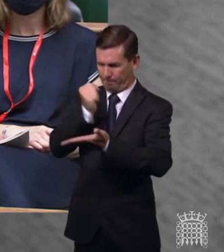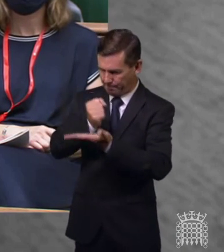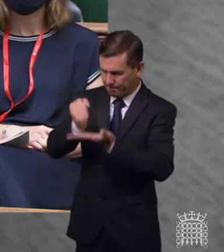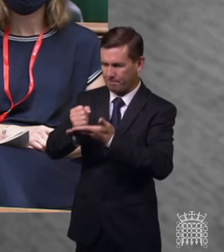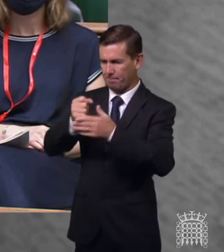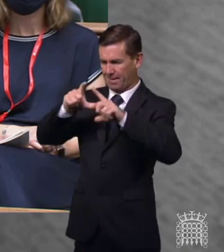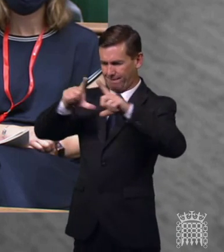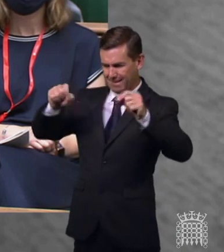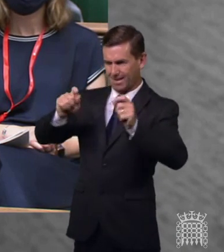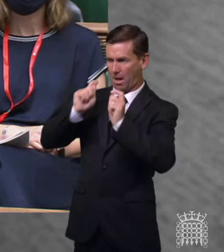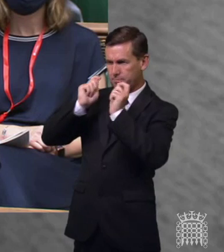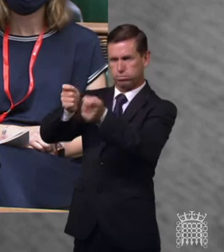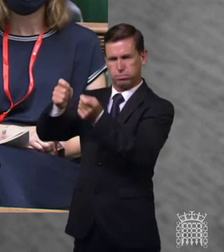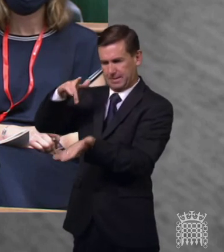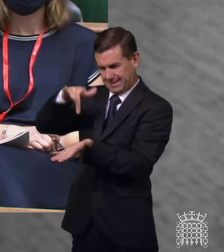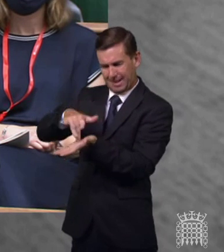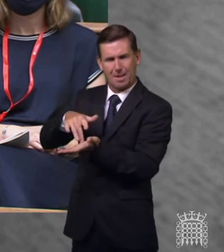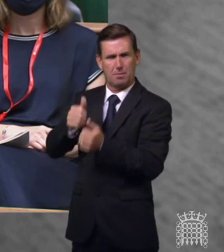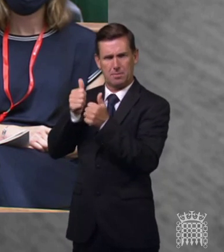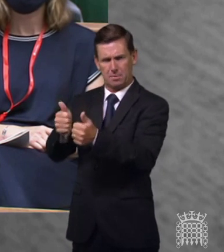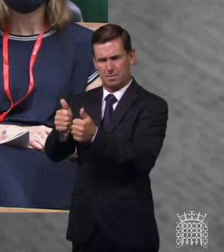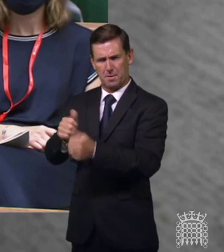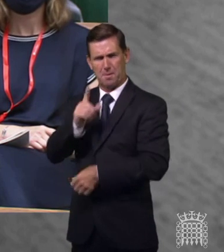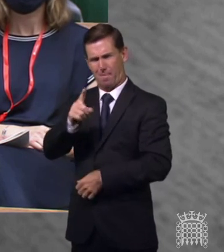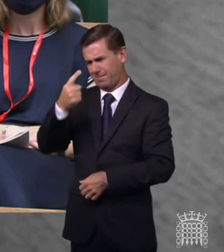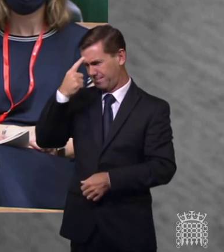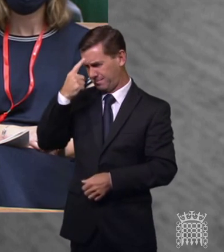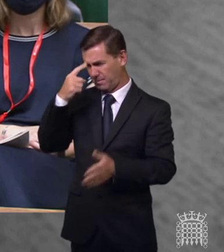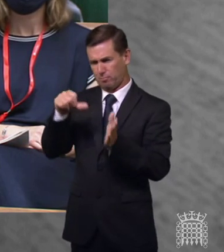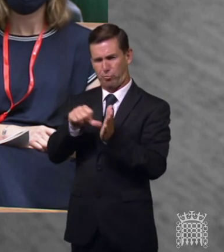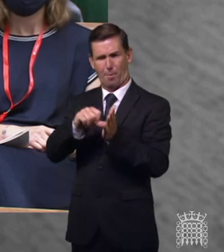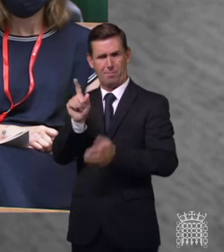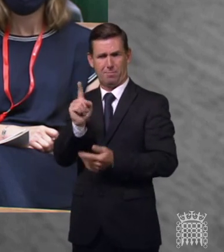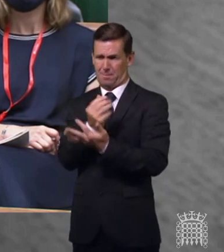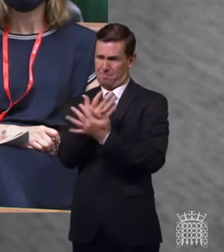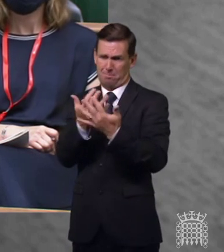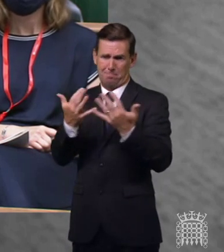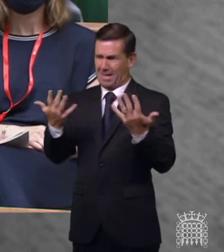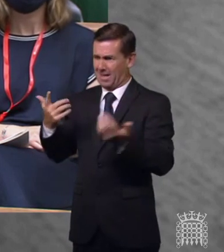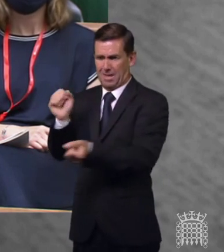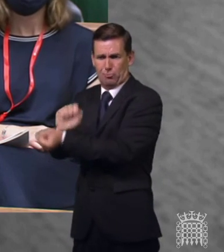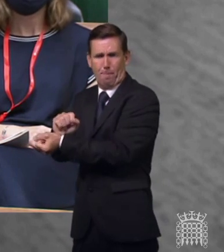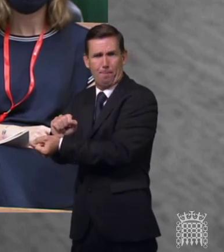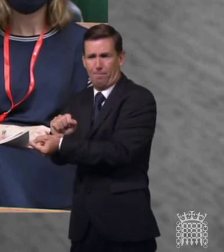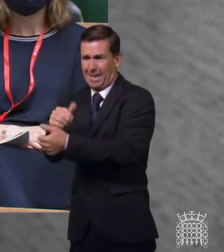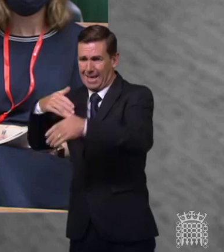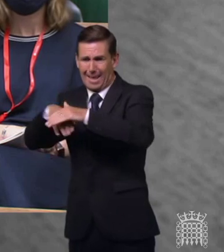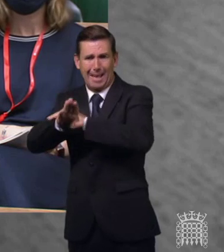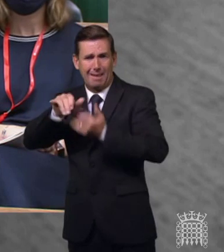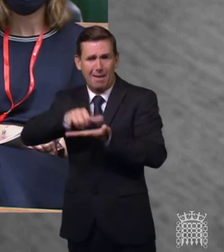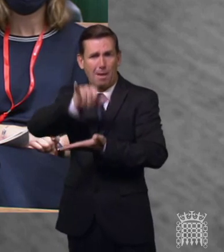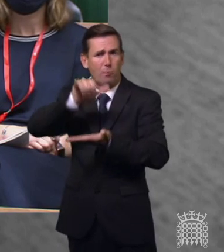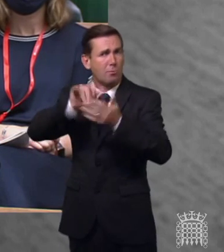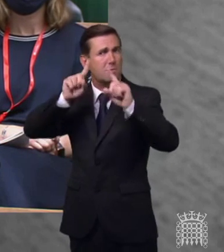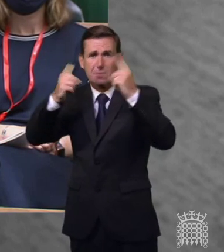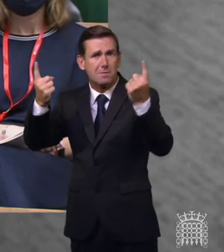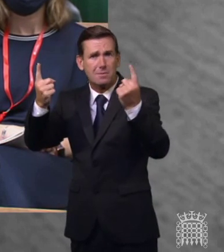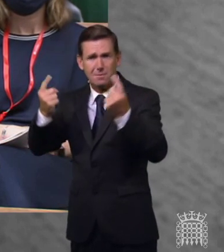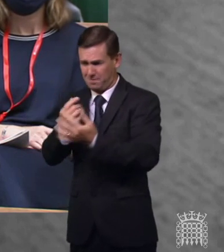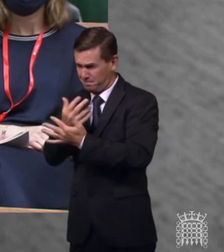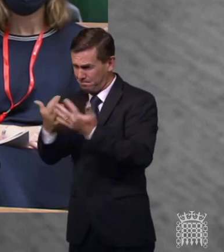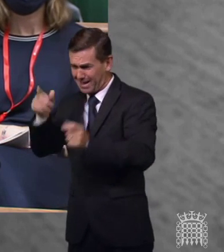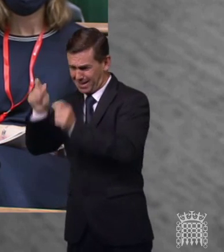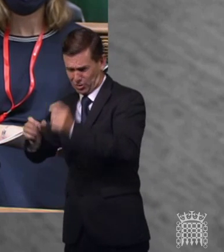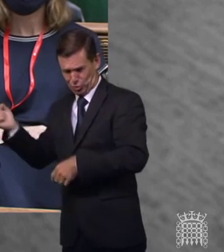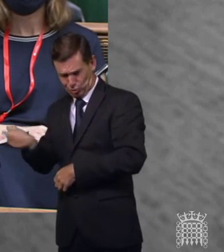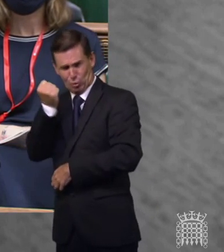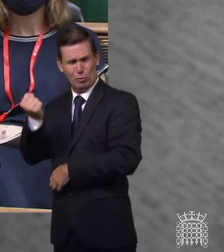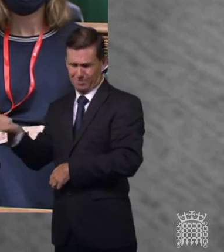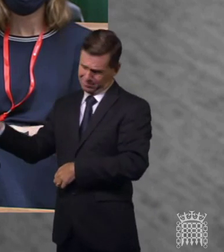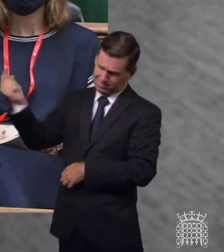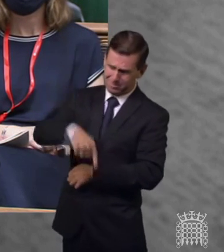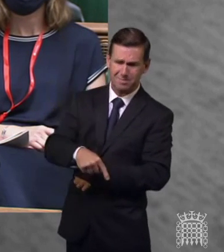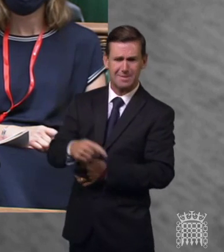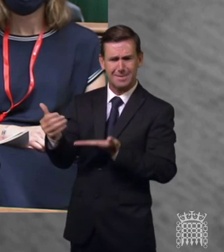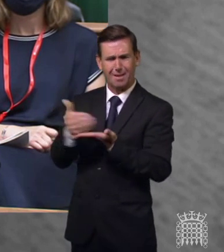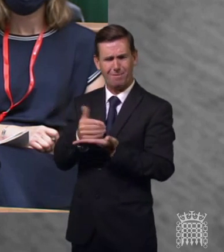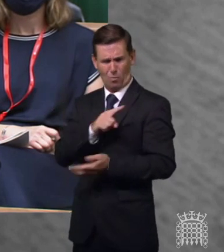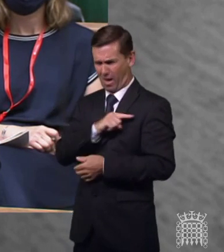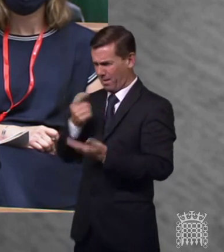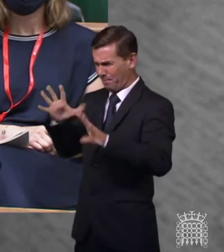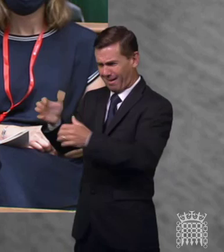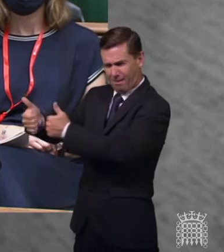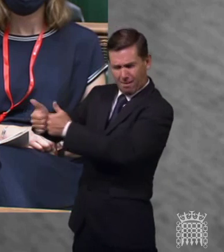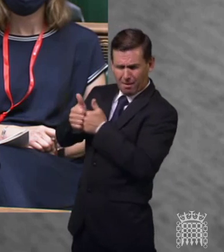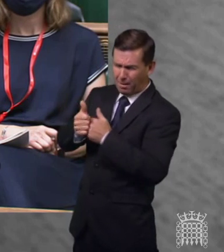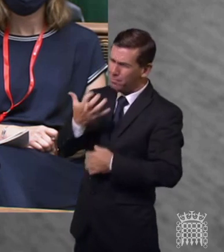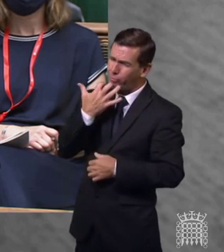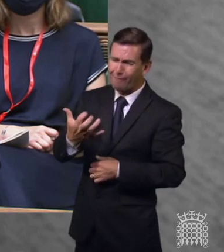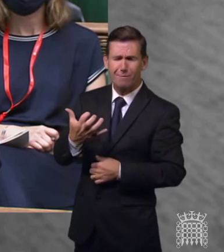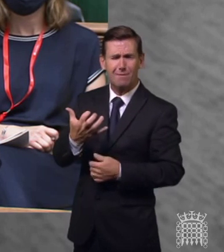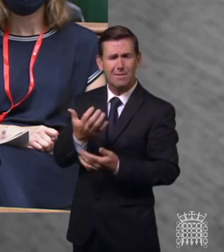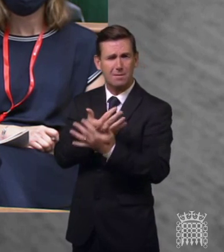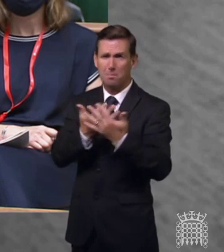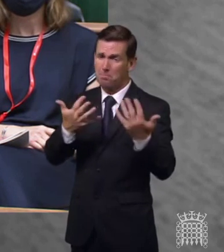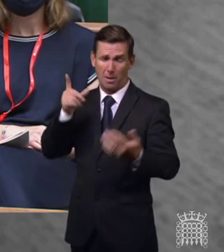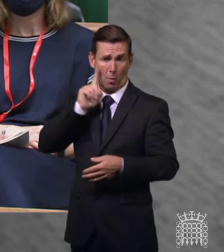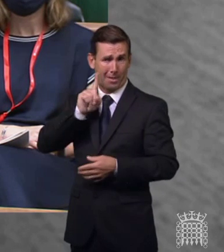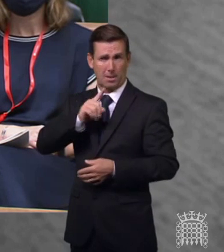One of the consequences of the rapidity of the collapse of Kabul is that many people have been left trapped, unable to access the airport and unable to evacuate, including many of those who should be coming to this country who served us bravely in that country and many women who are particularly at risk.